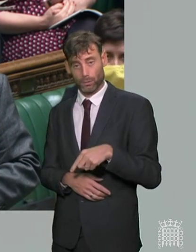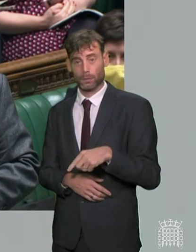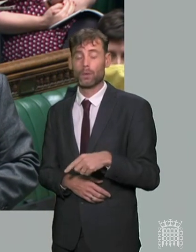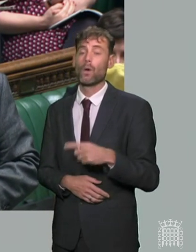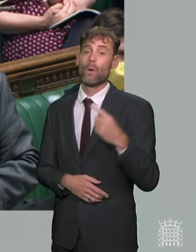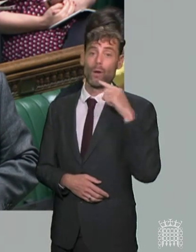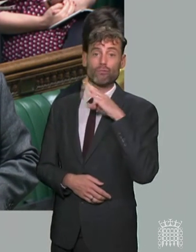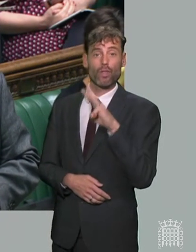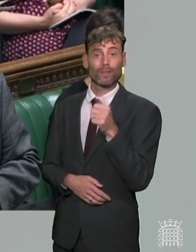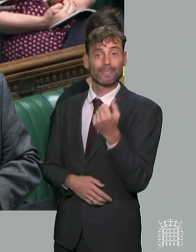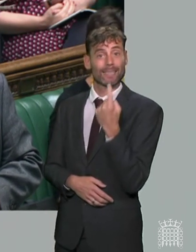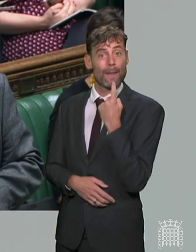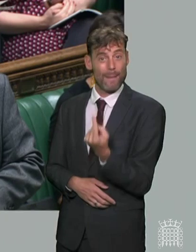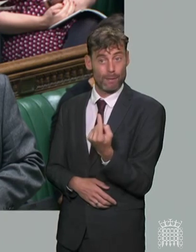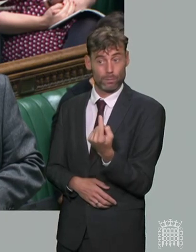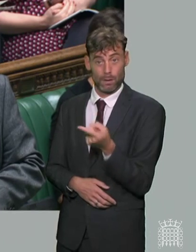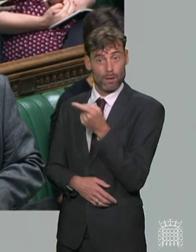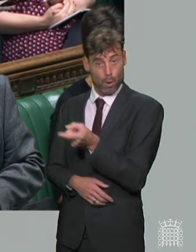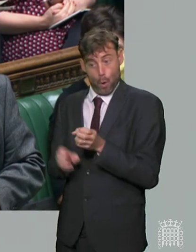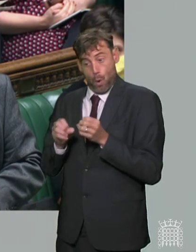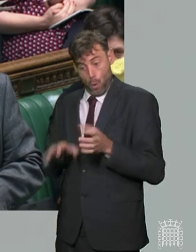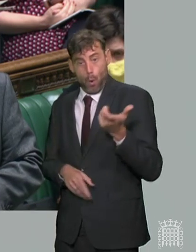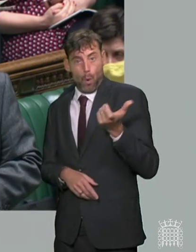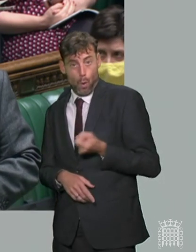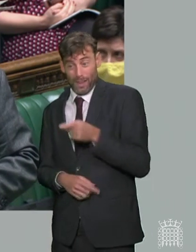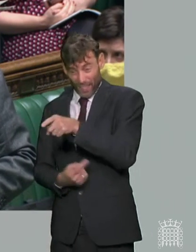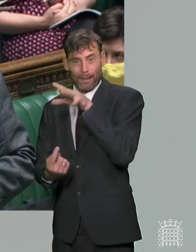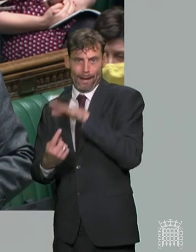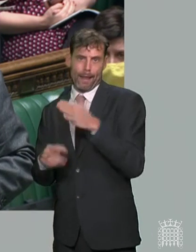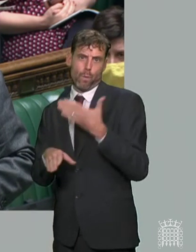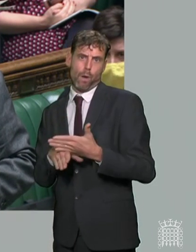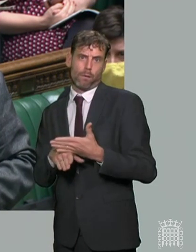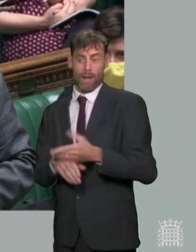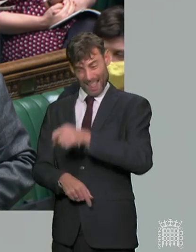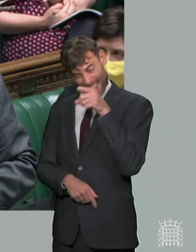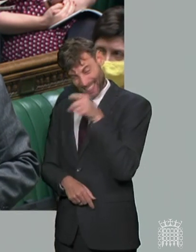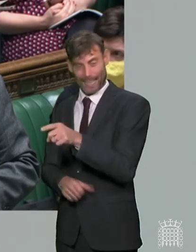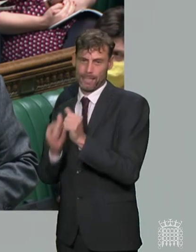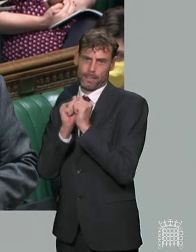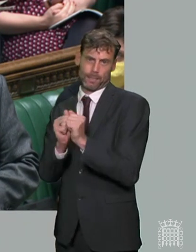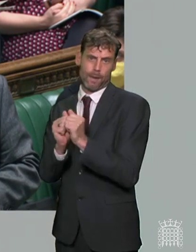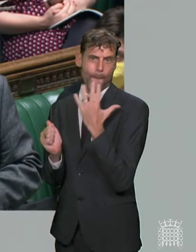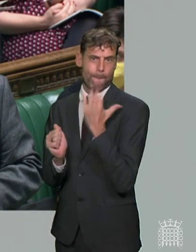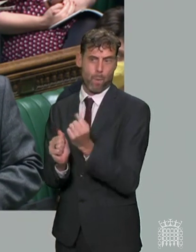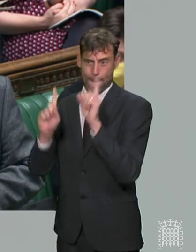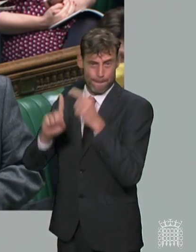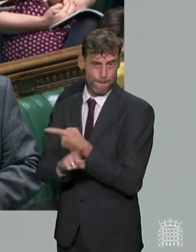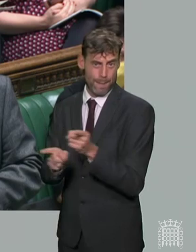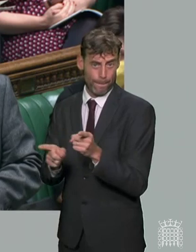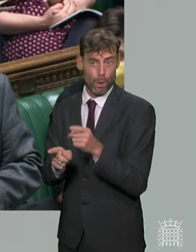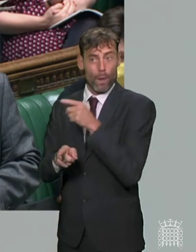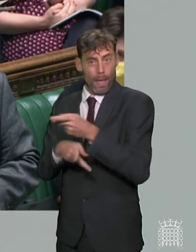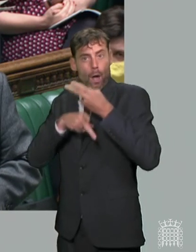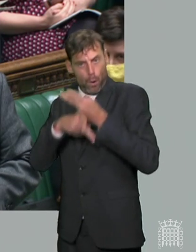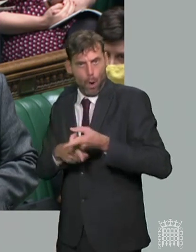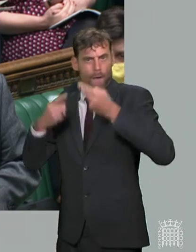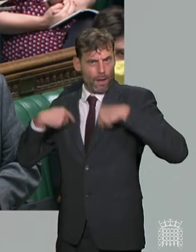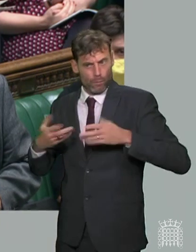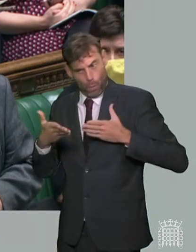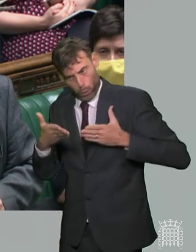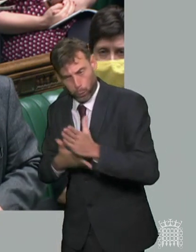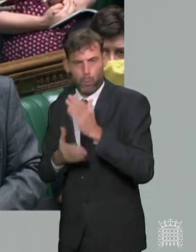Once again, this Government are cutting the pay of key workers, the very people we are relying on to see us through another difficult winter.